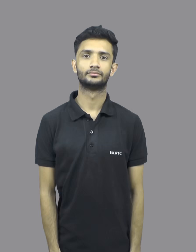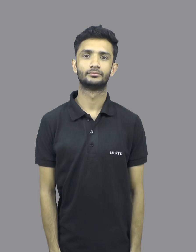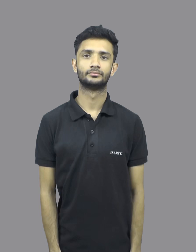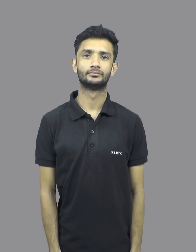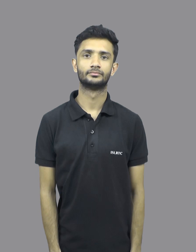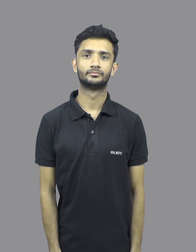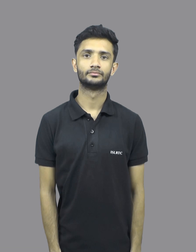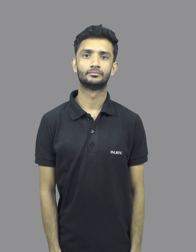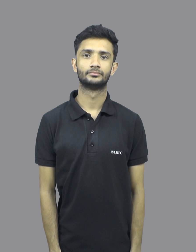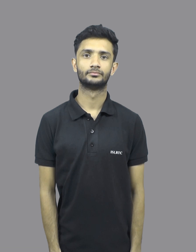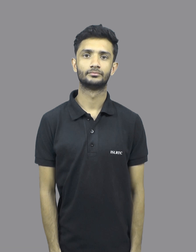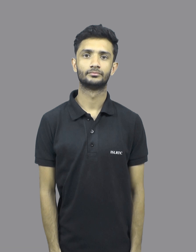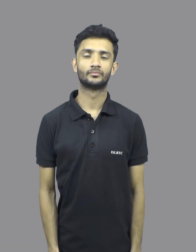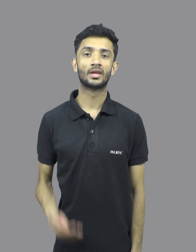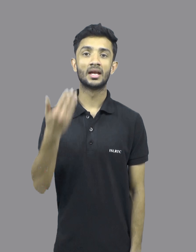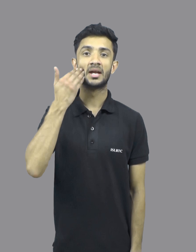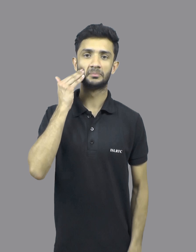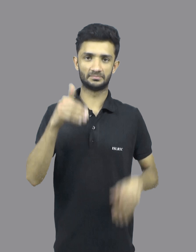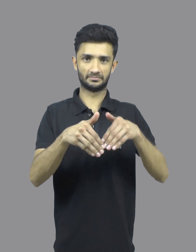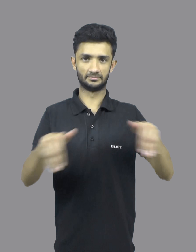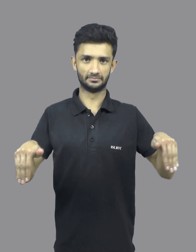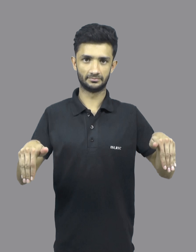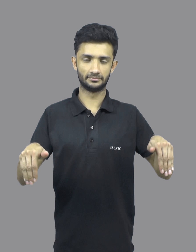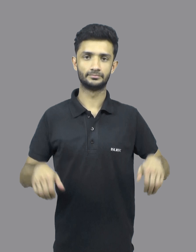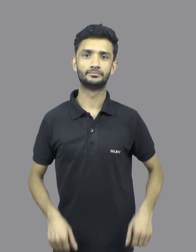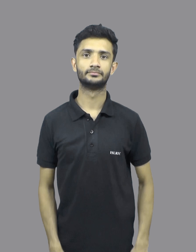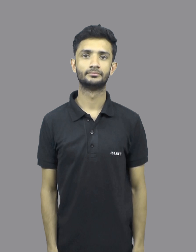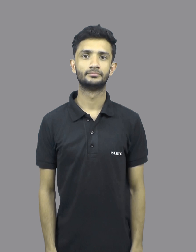Deadline Time Limit